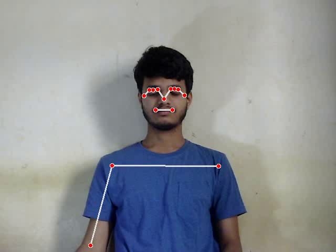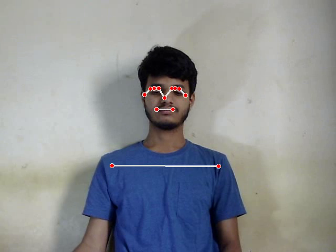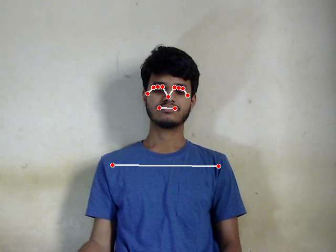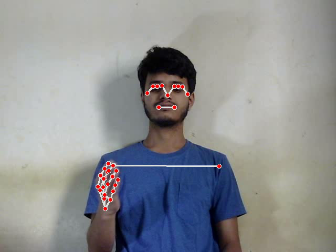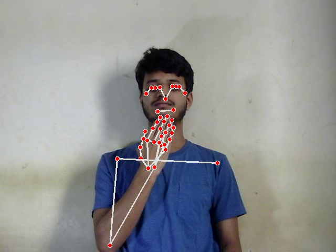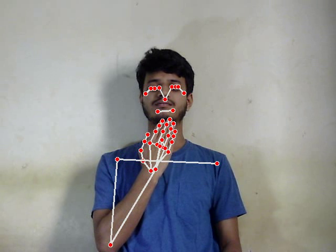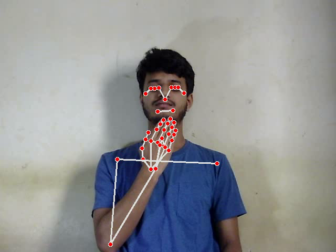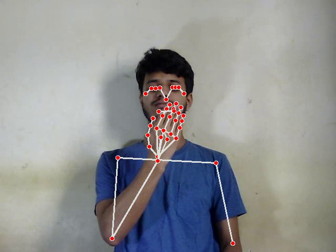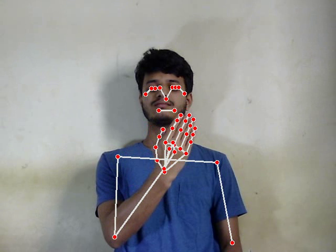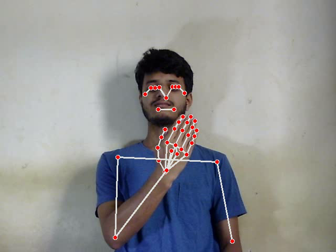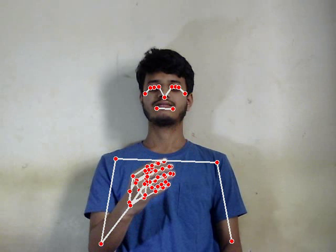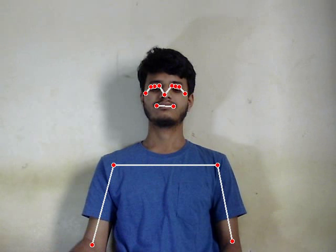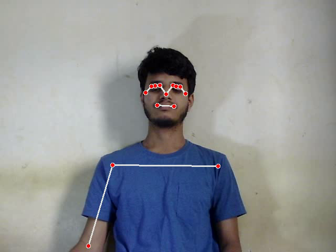thank you